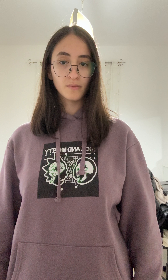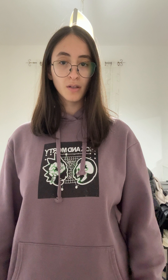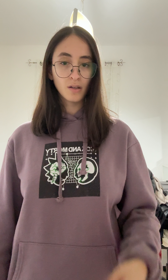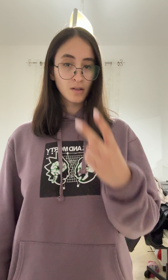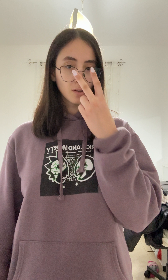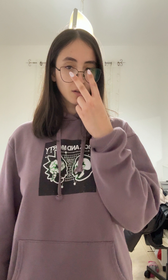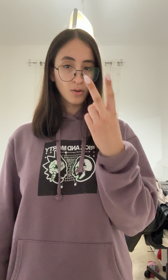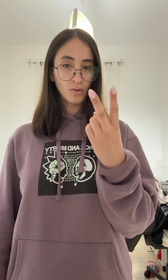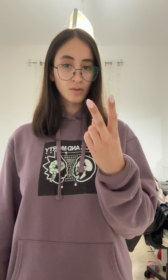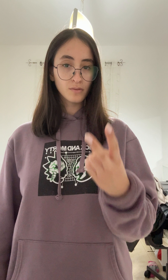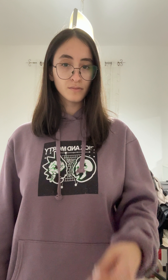לראות